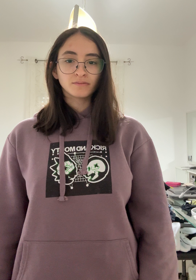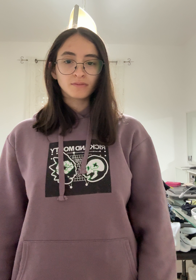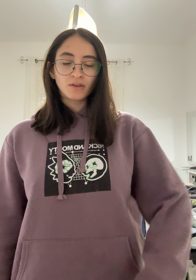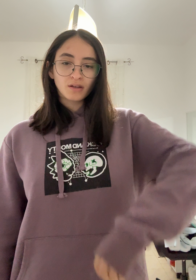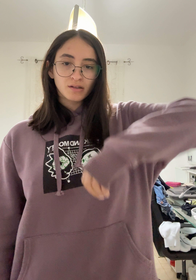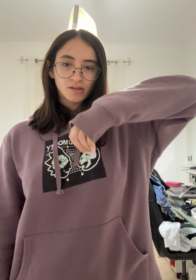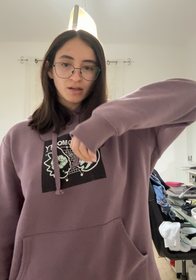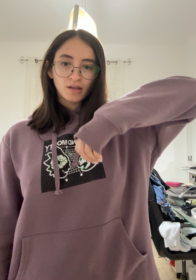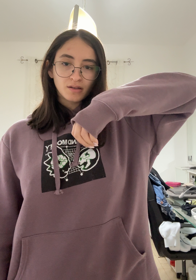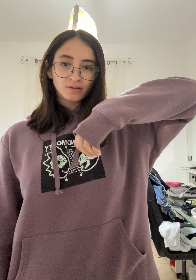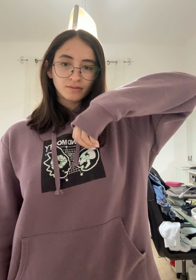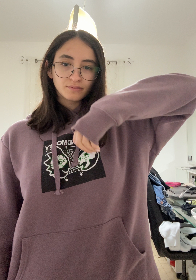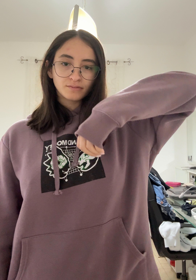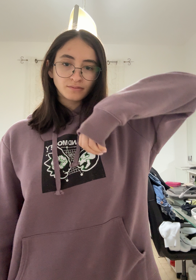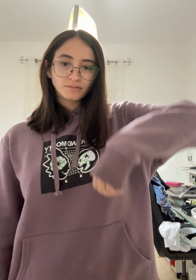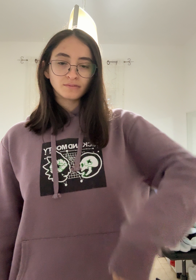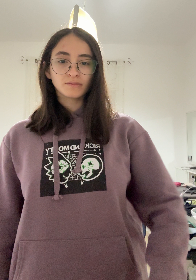שקית